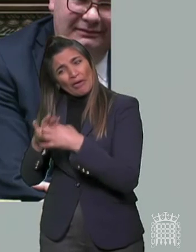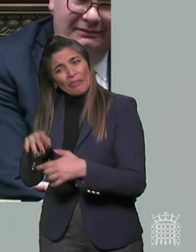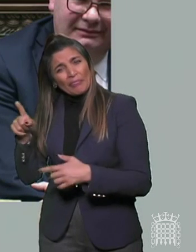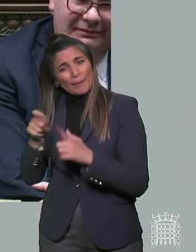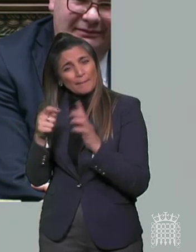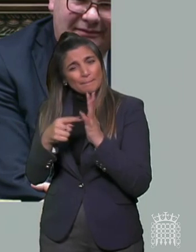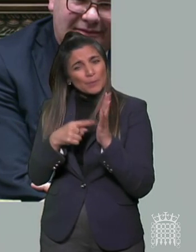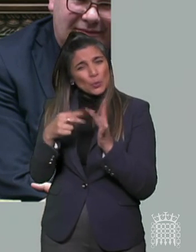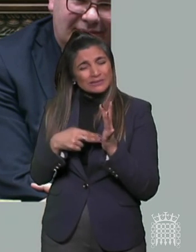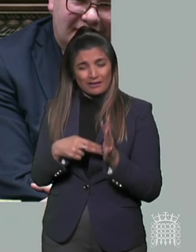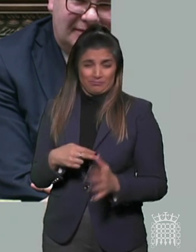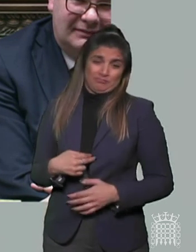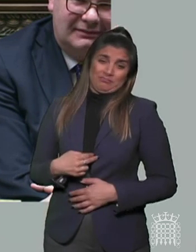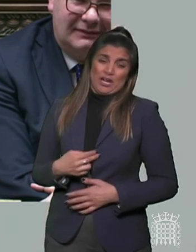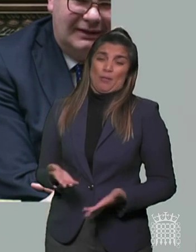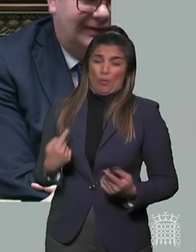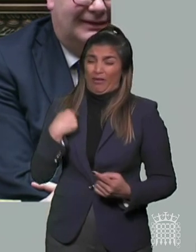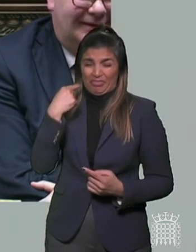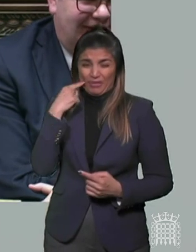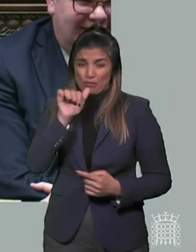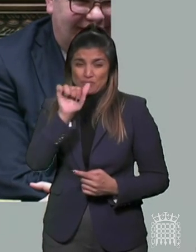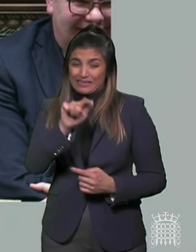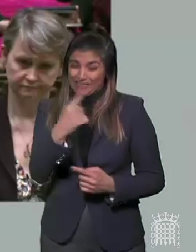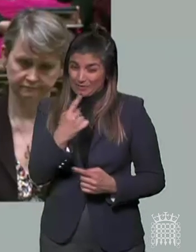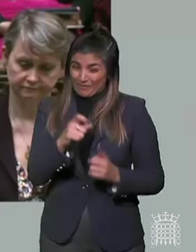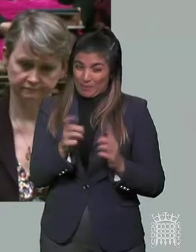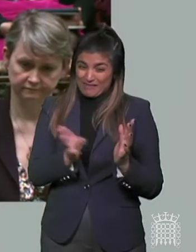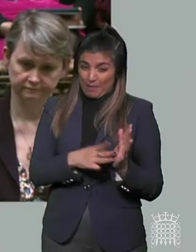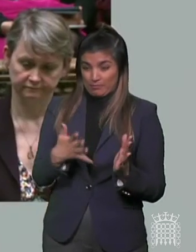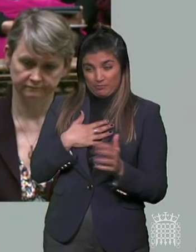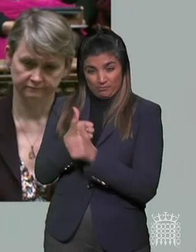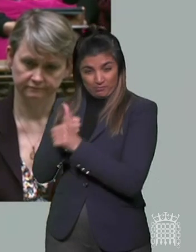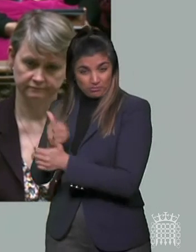I do not think the Deputy Prime Minister is on safe ground there.